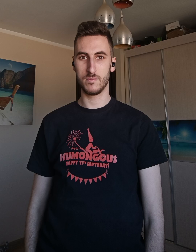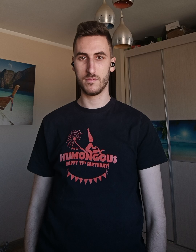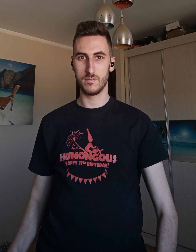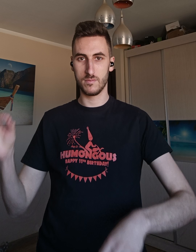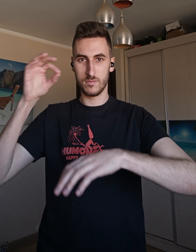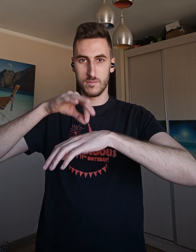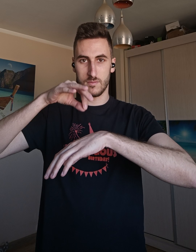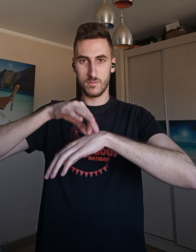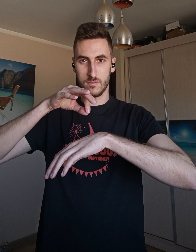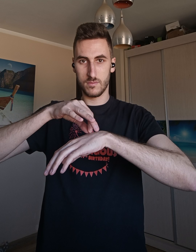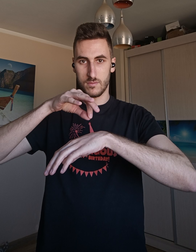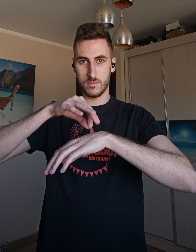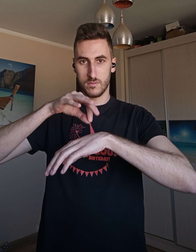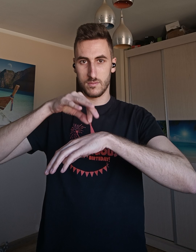רופא